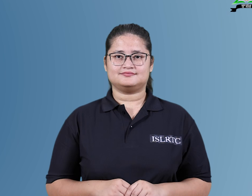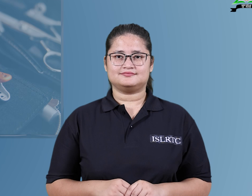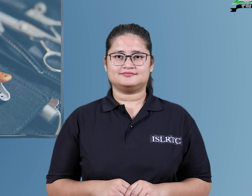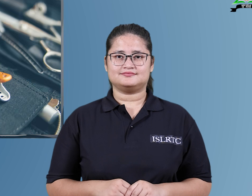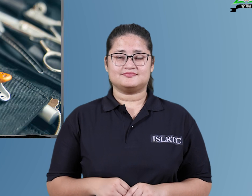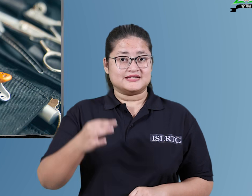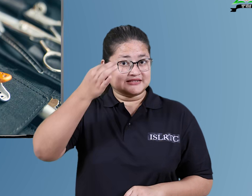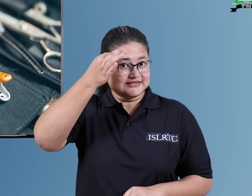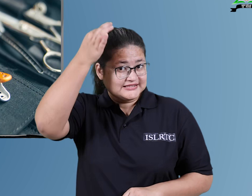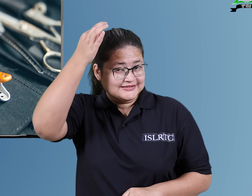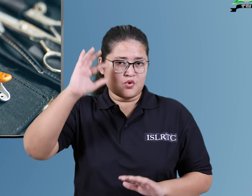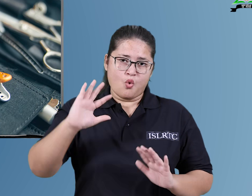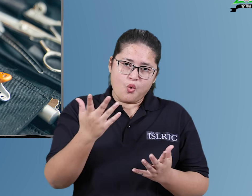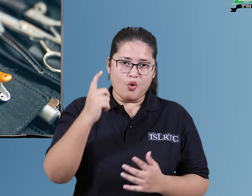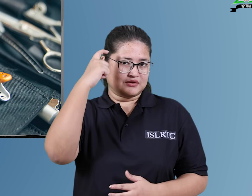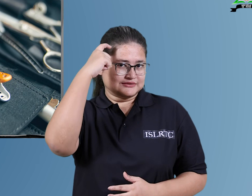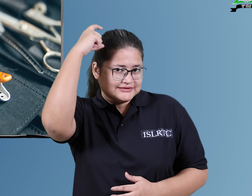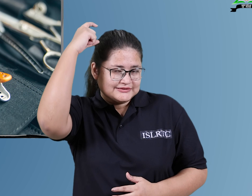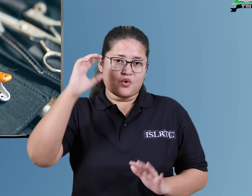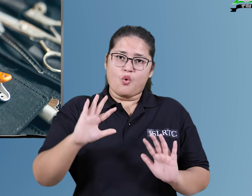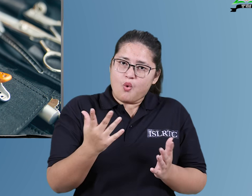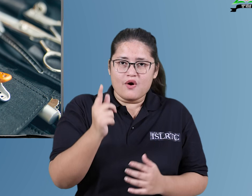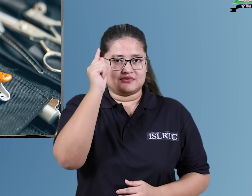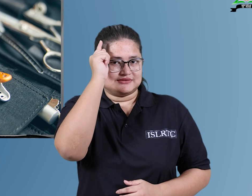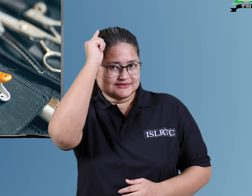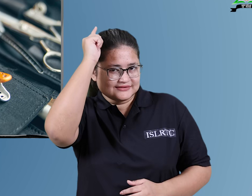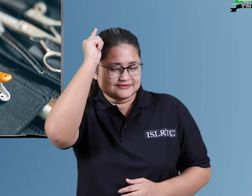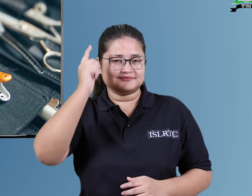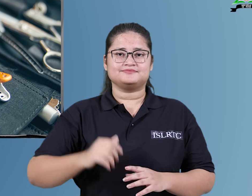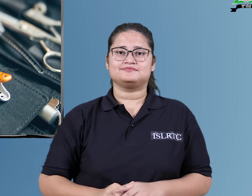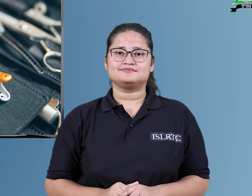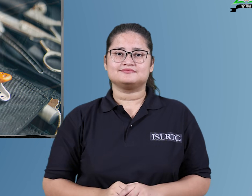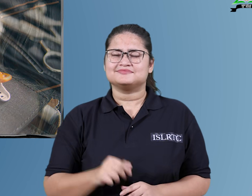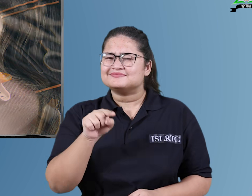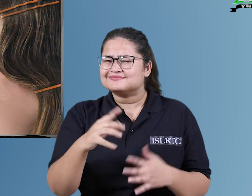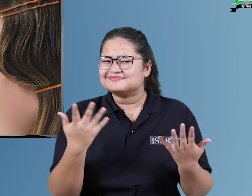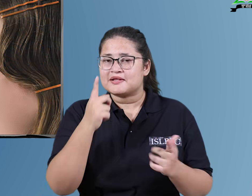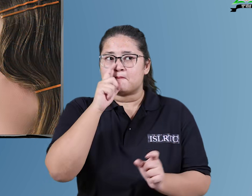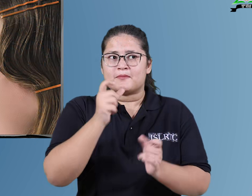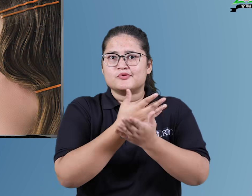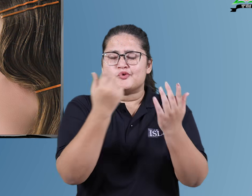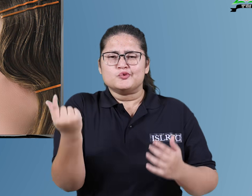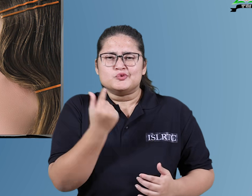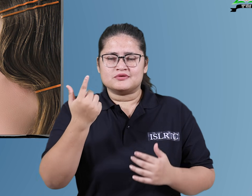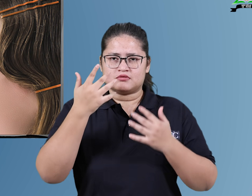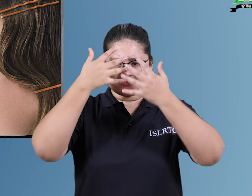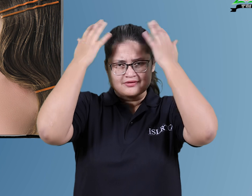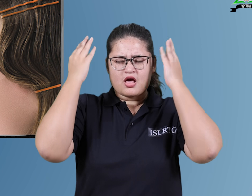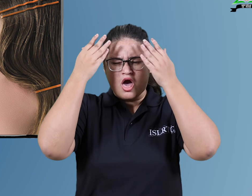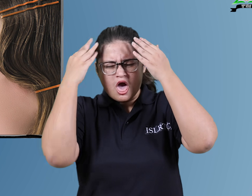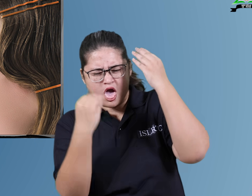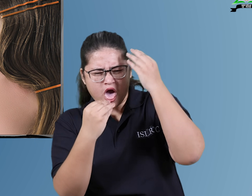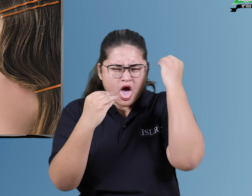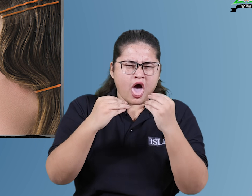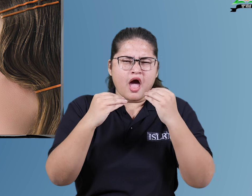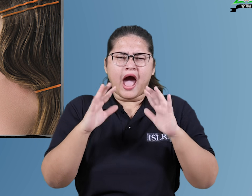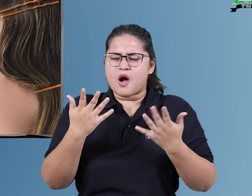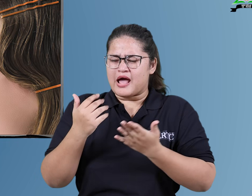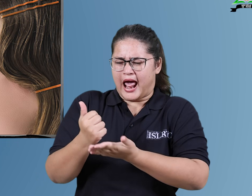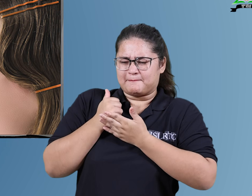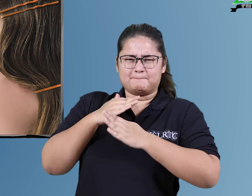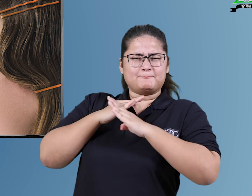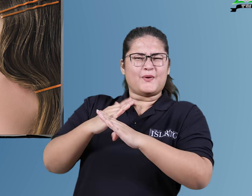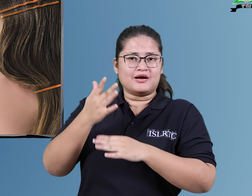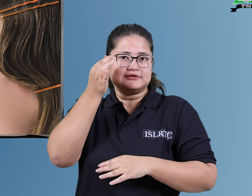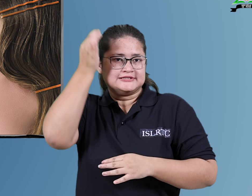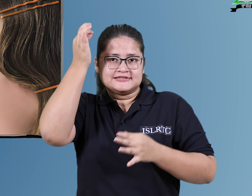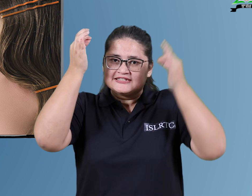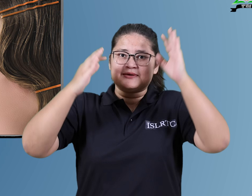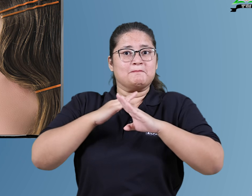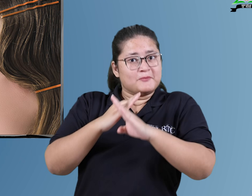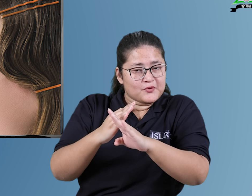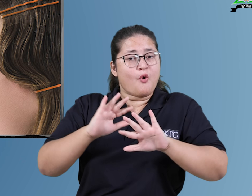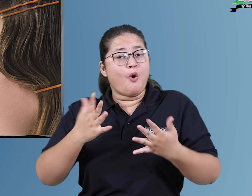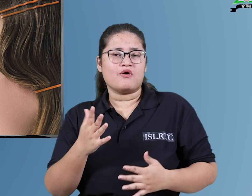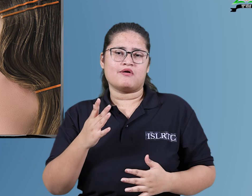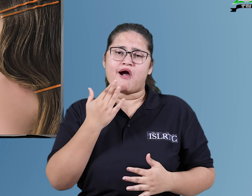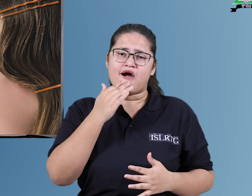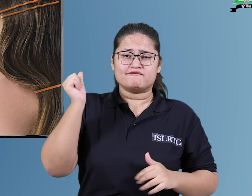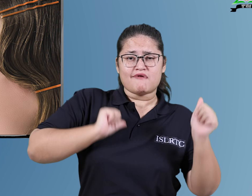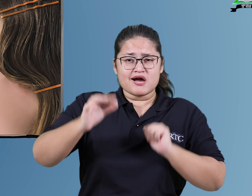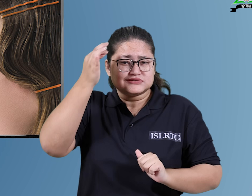Bobby pins Bobby pins are used to hold hair in place. They come in various colors and designs from simple to decorative.